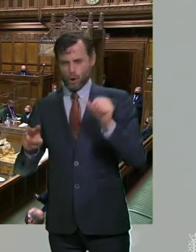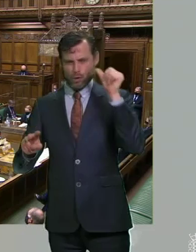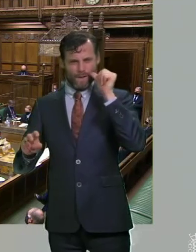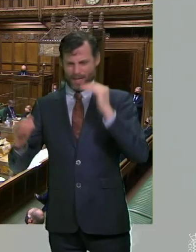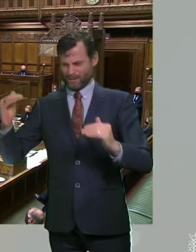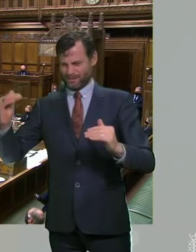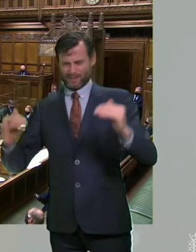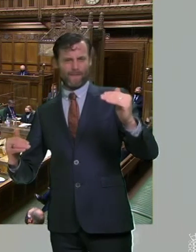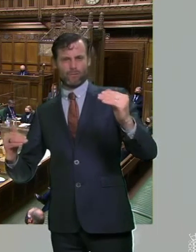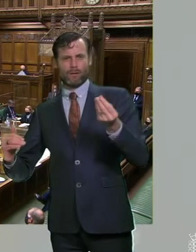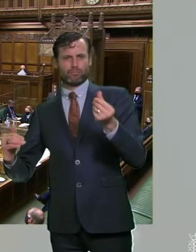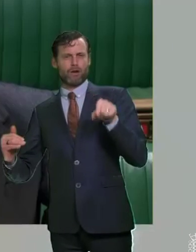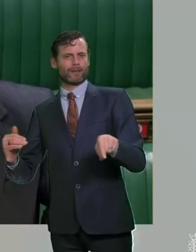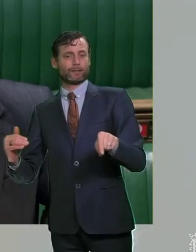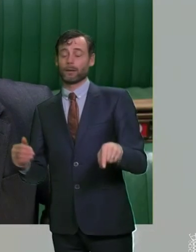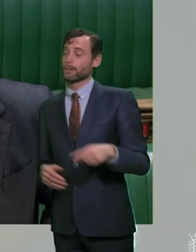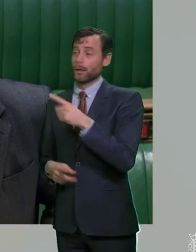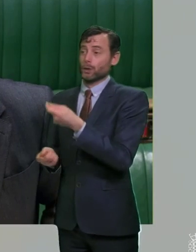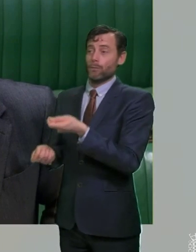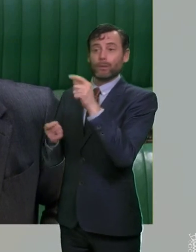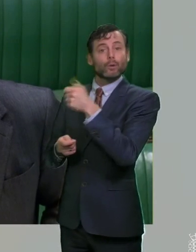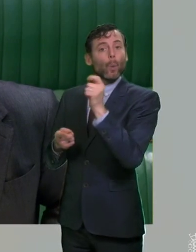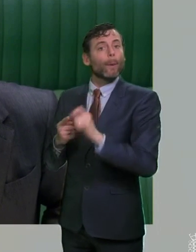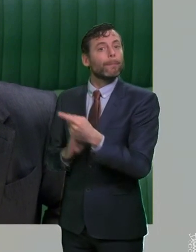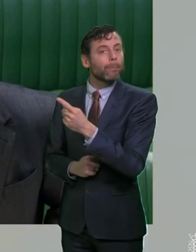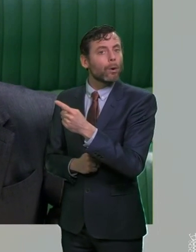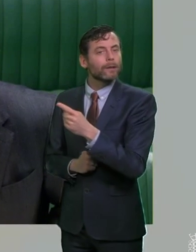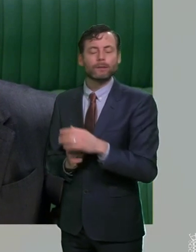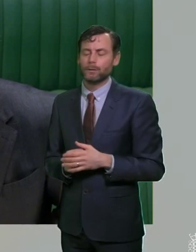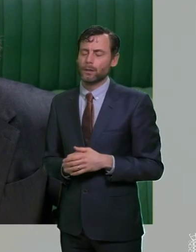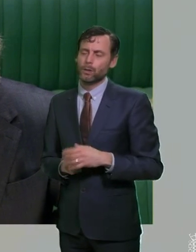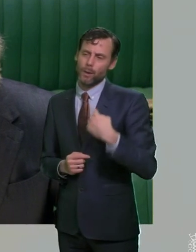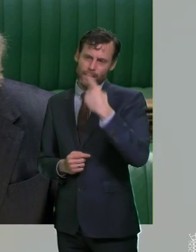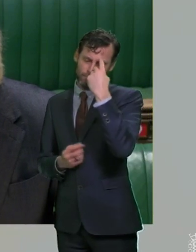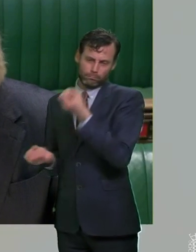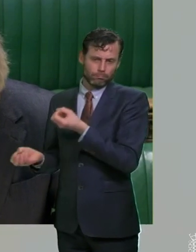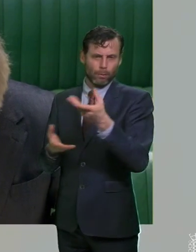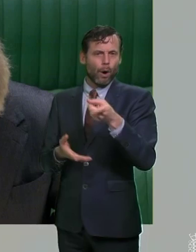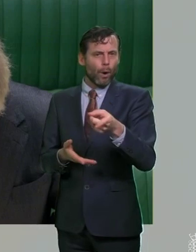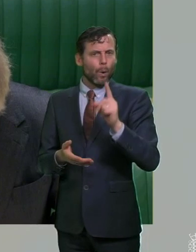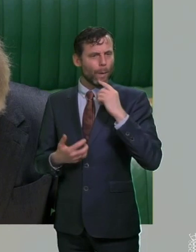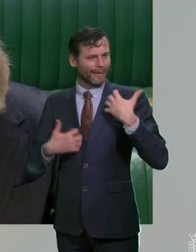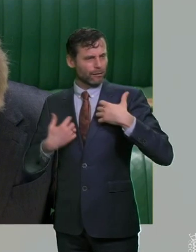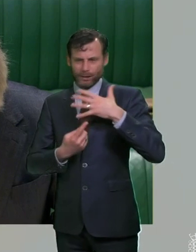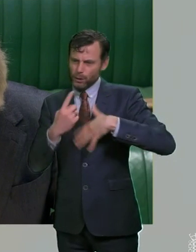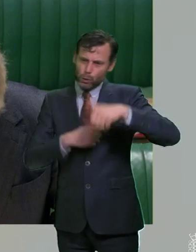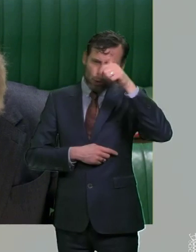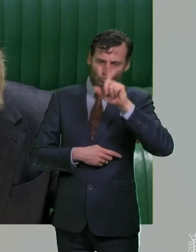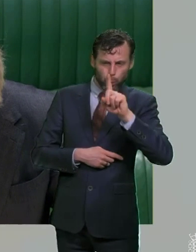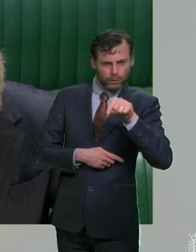My honourable Friend makes an extremely good point, which I am sure will be heard with great interest around the country.